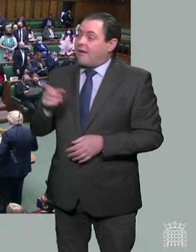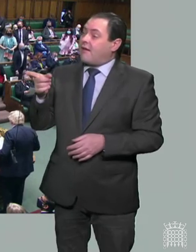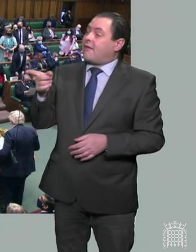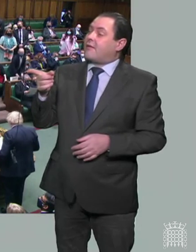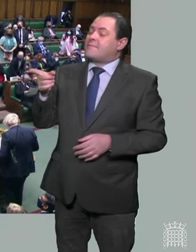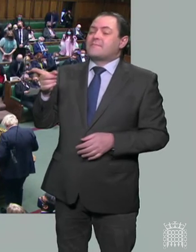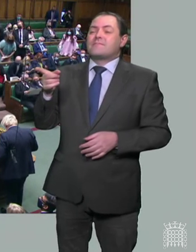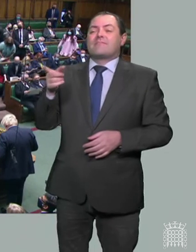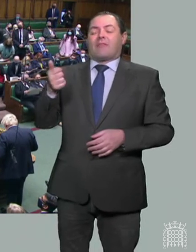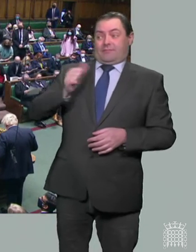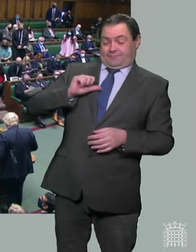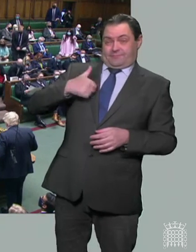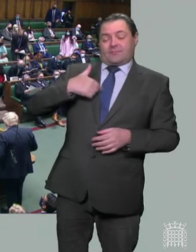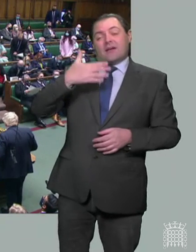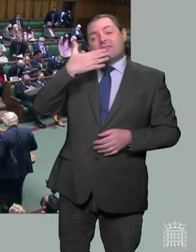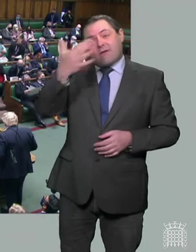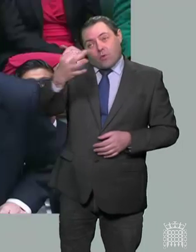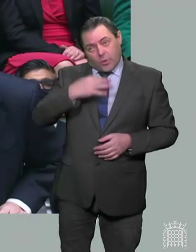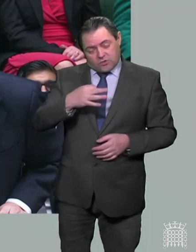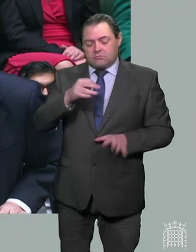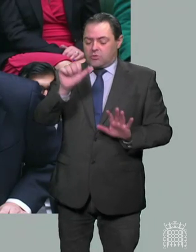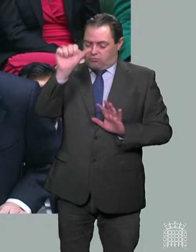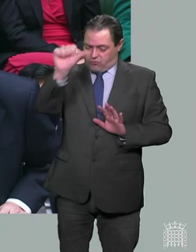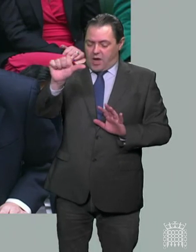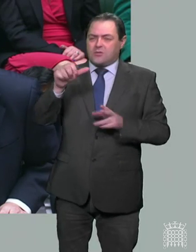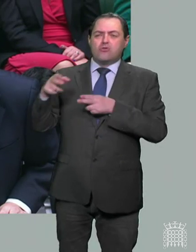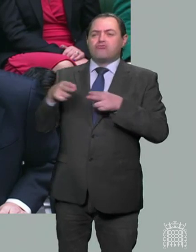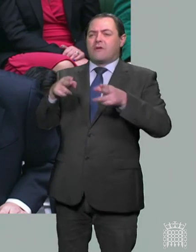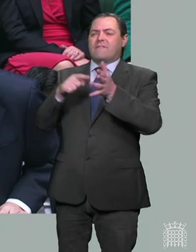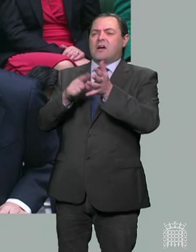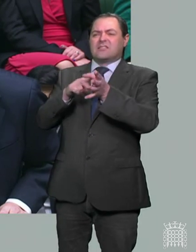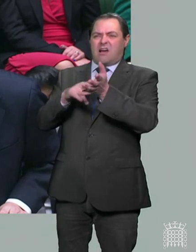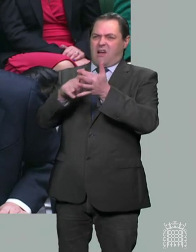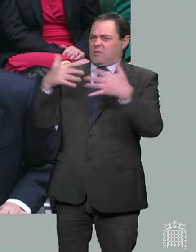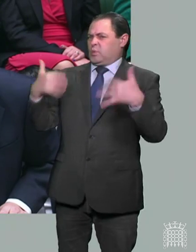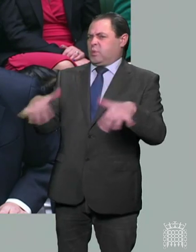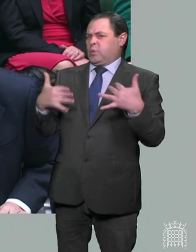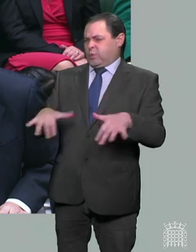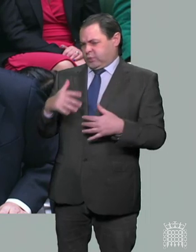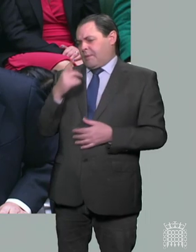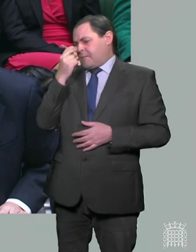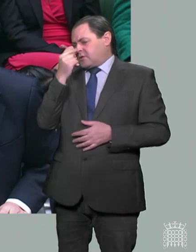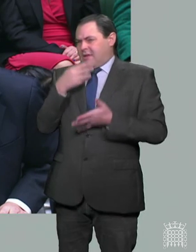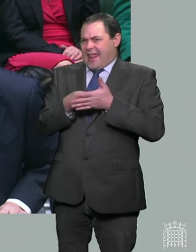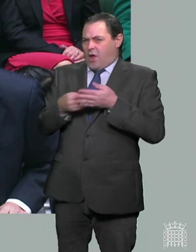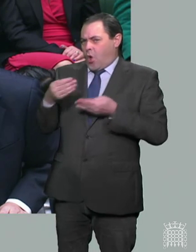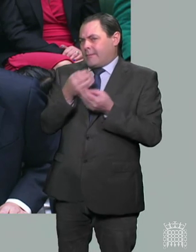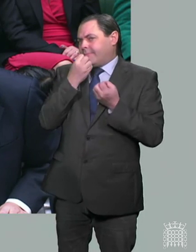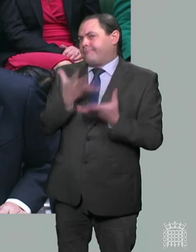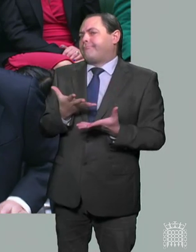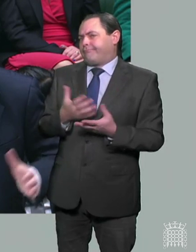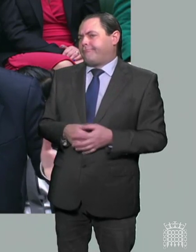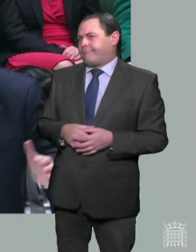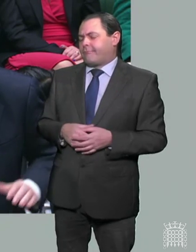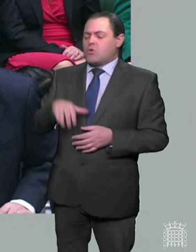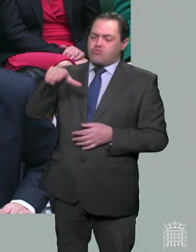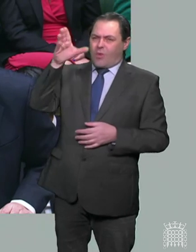The honourable Lady is absolutely right that the River Tyne is a massive economic asset for the whole of the north-east.